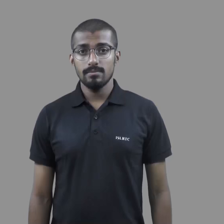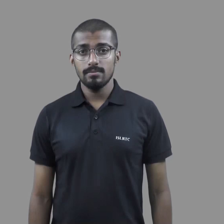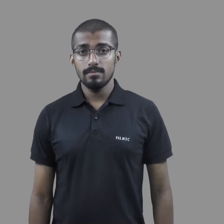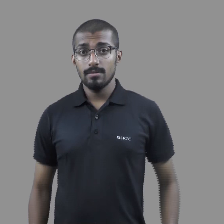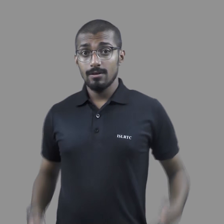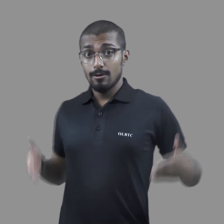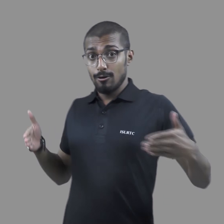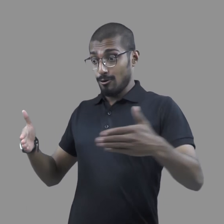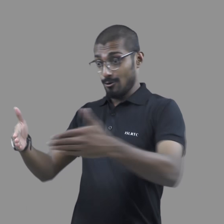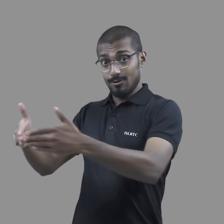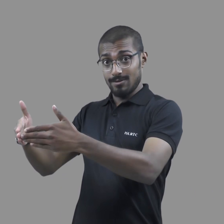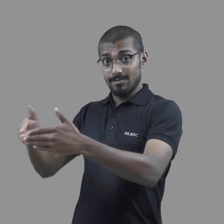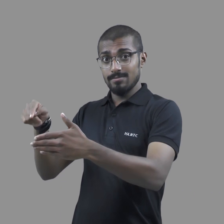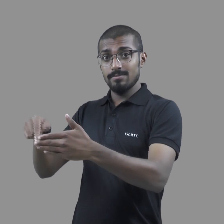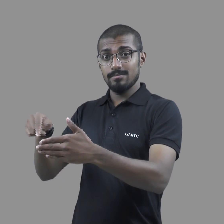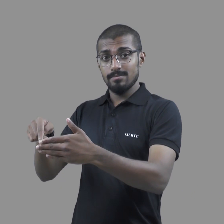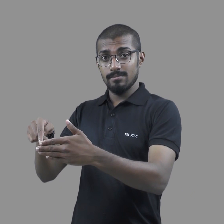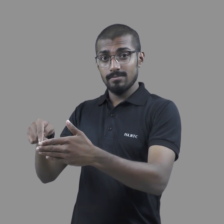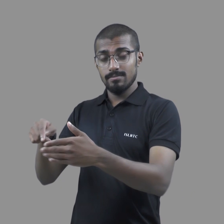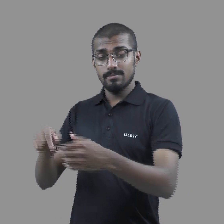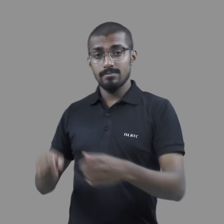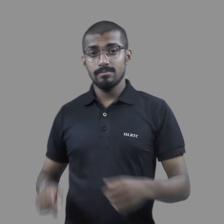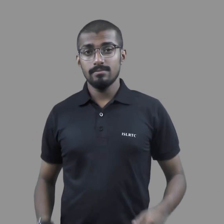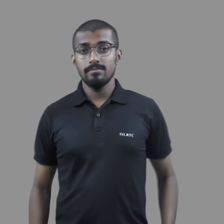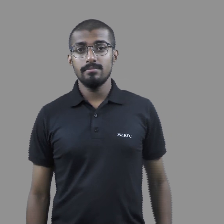Corner